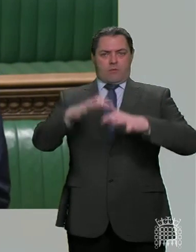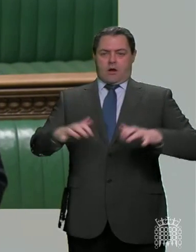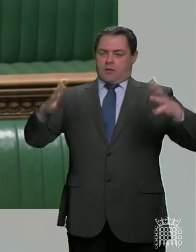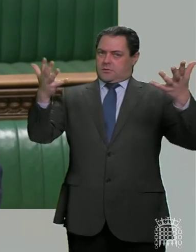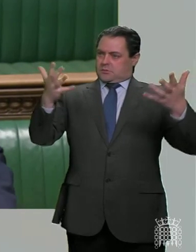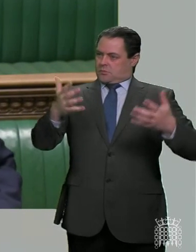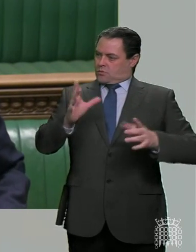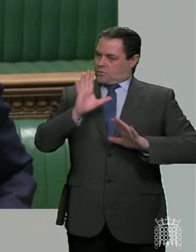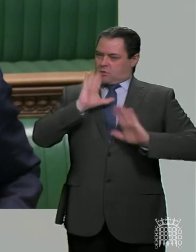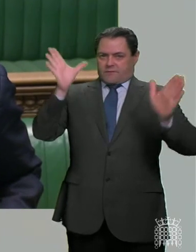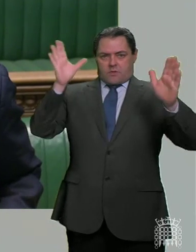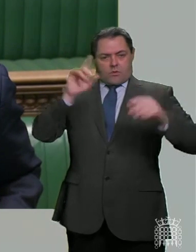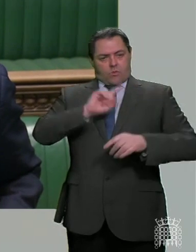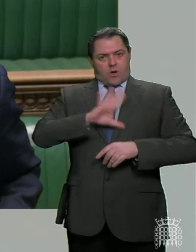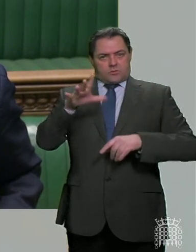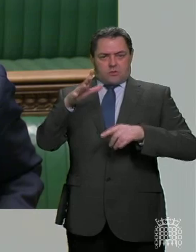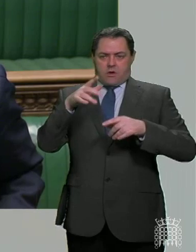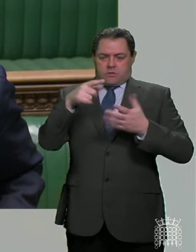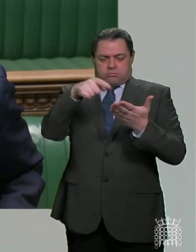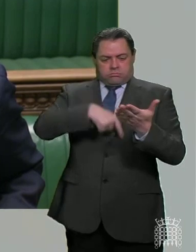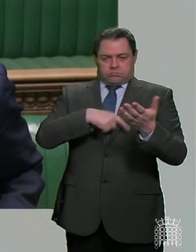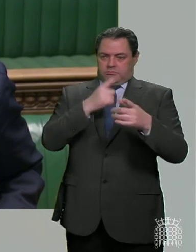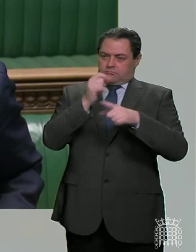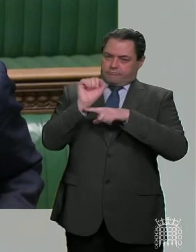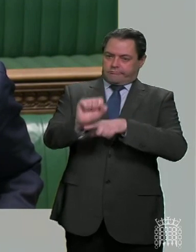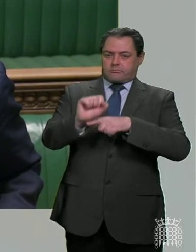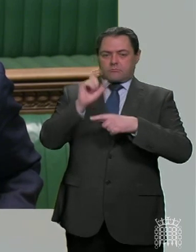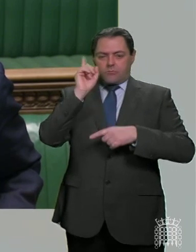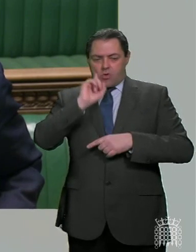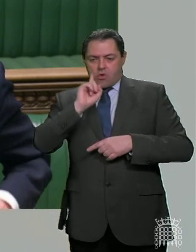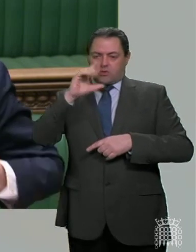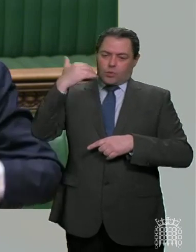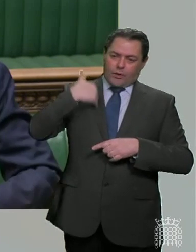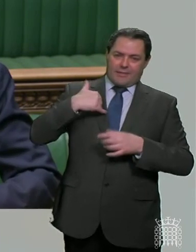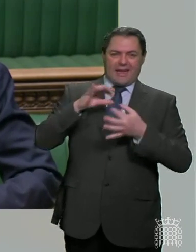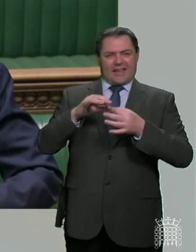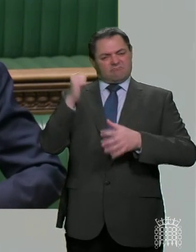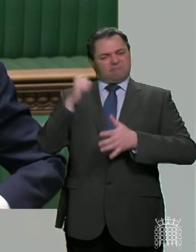Would it not be a wonderful thing if there were measures to defend women and girls from violent and sex criminals?